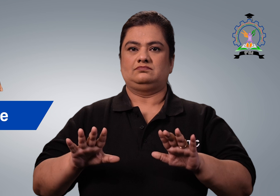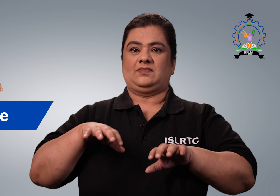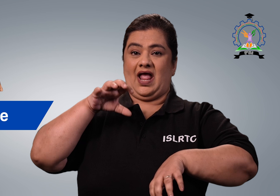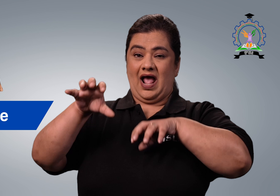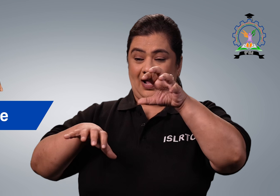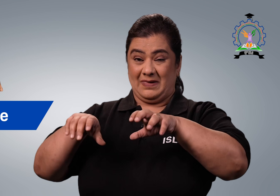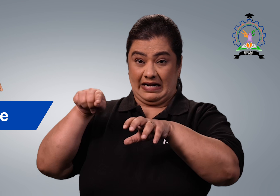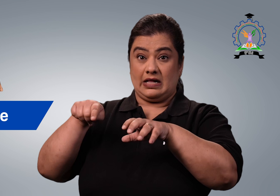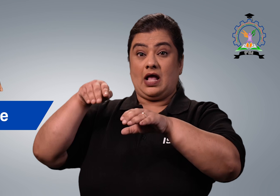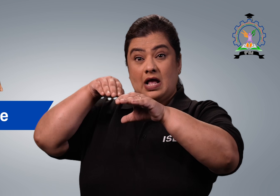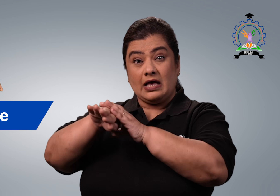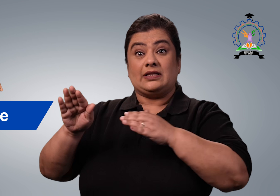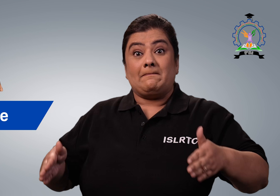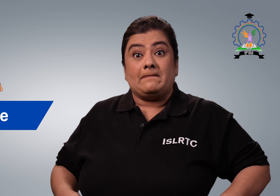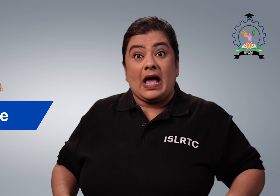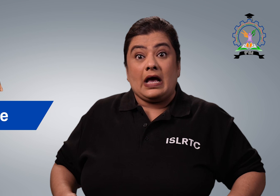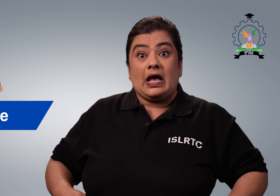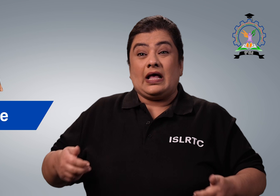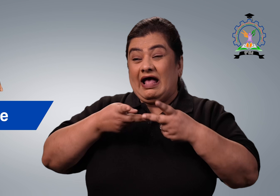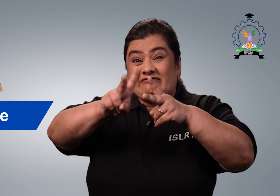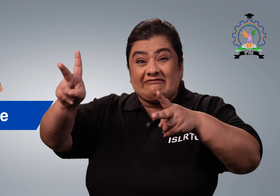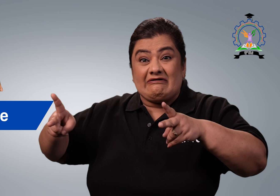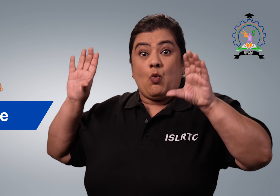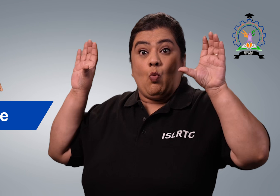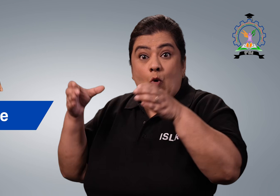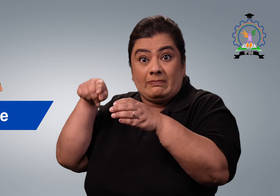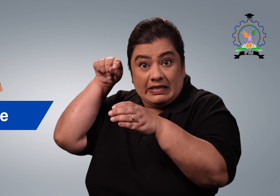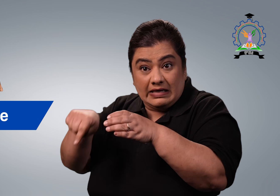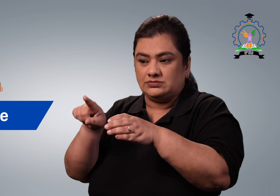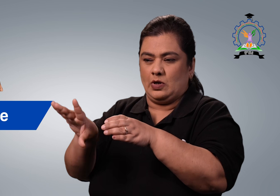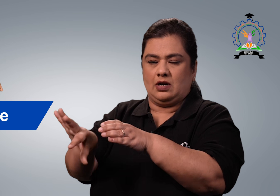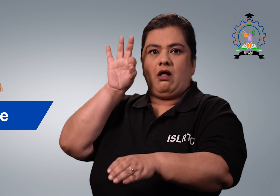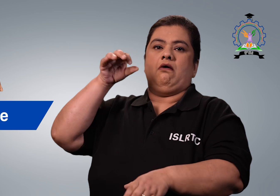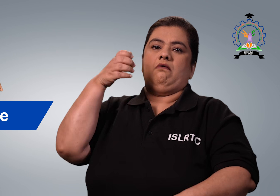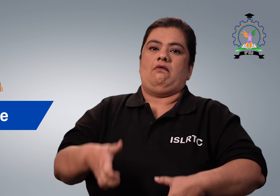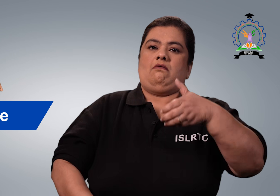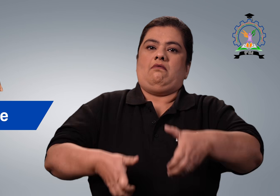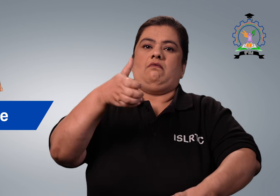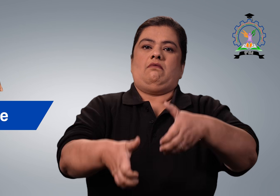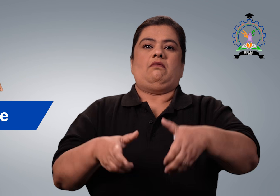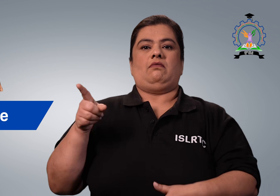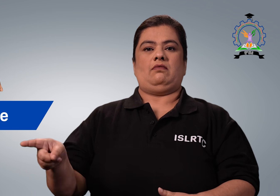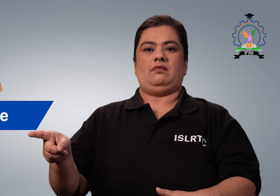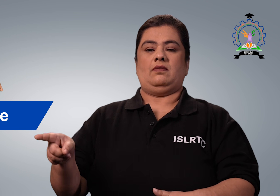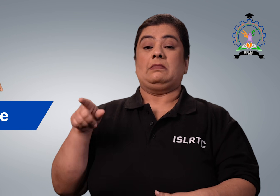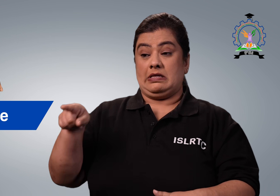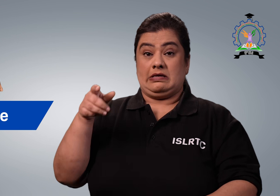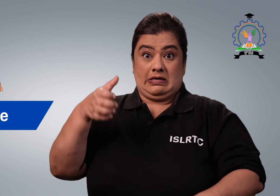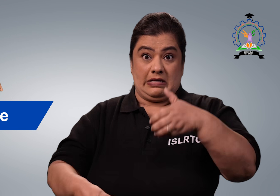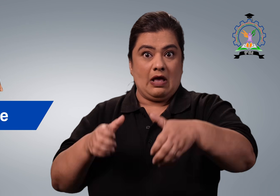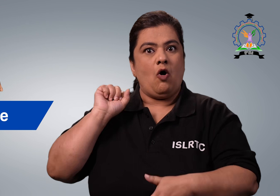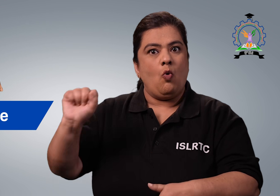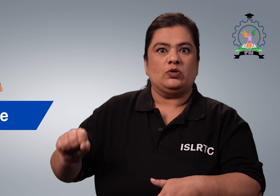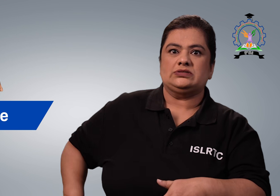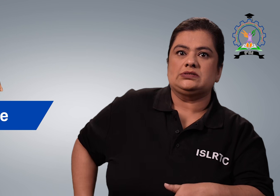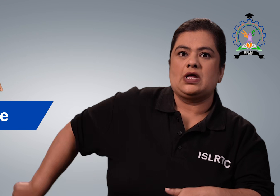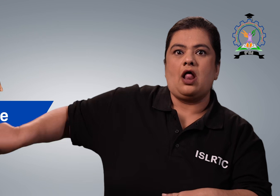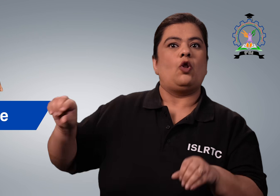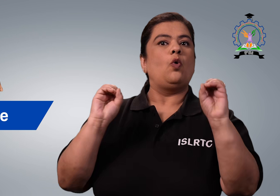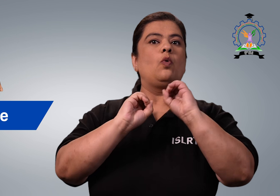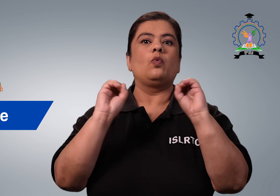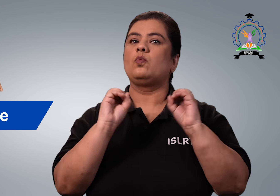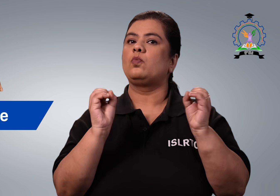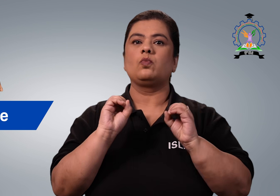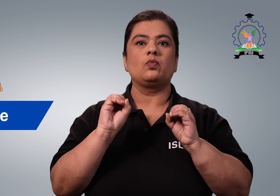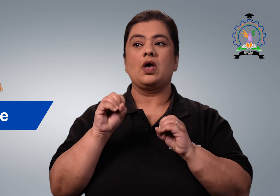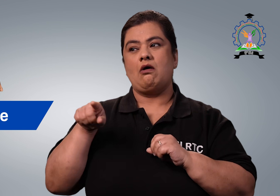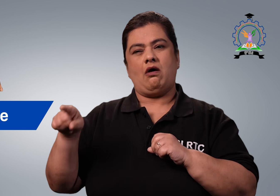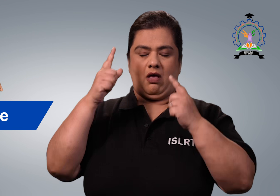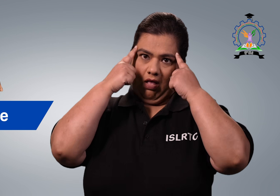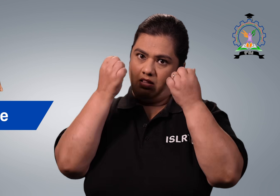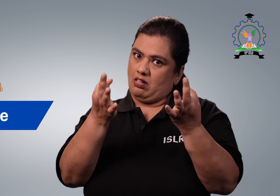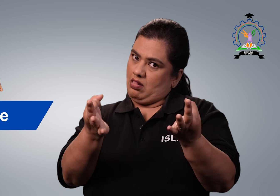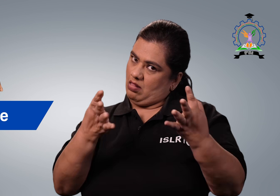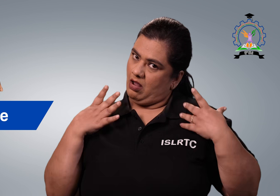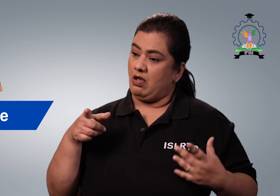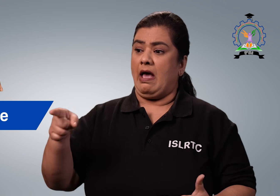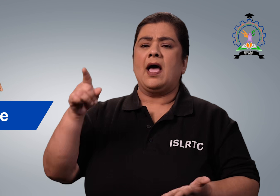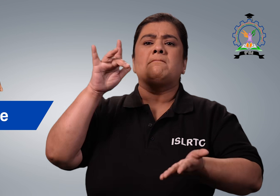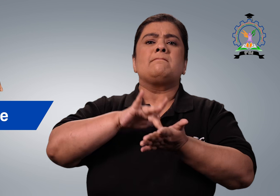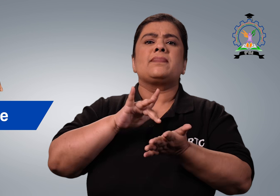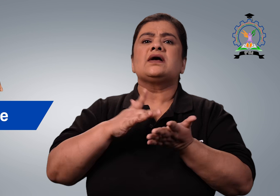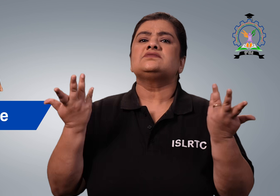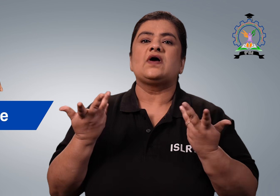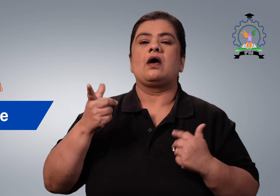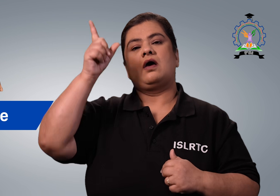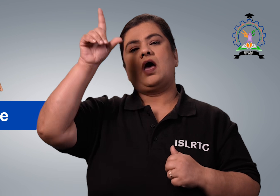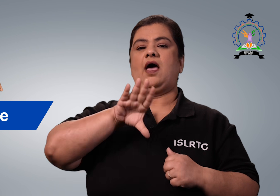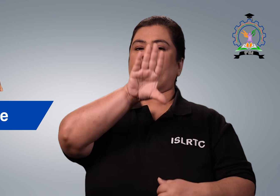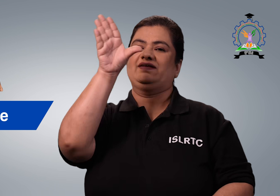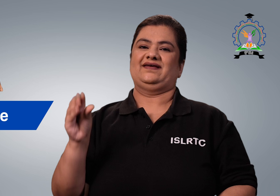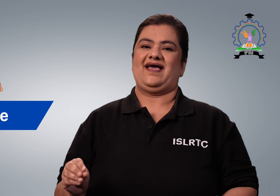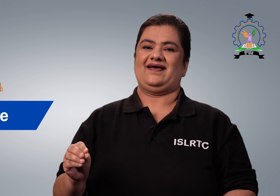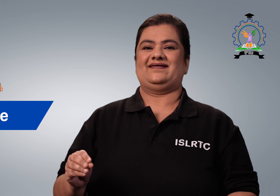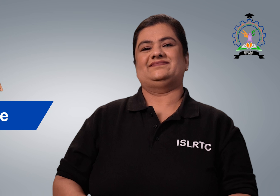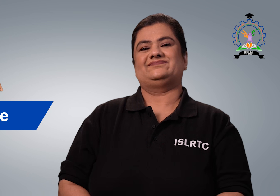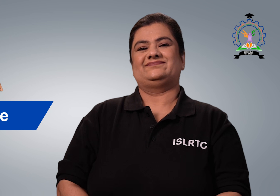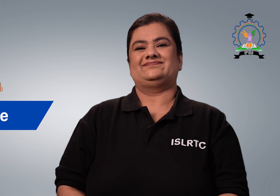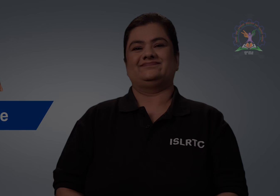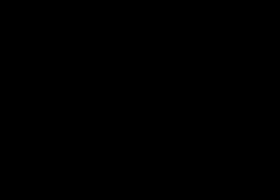A chimpanzee is a type of ape. A chimpanzee is highly intelligent, does not have a tail, and is found in Africa.